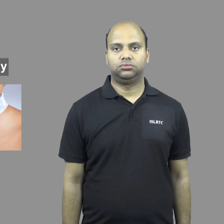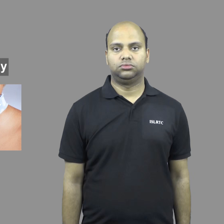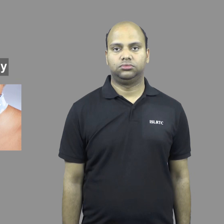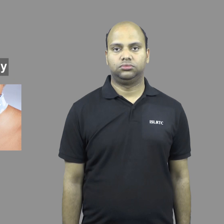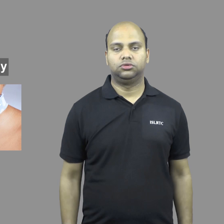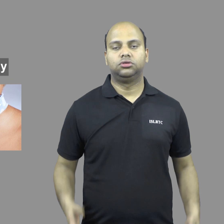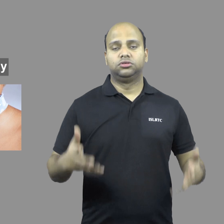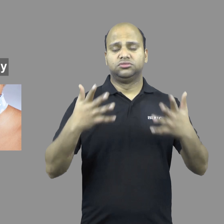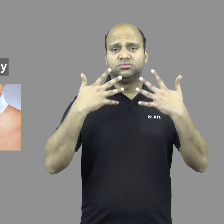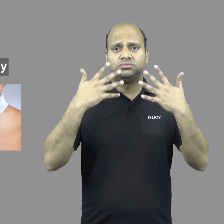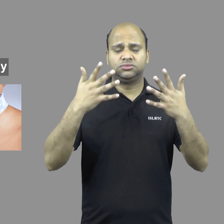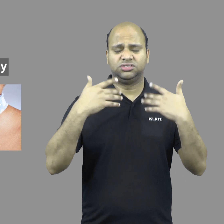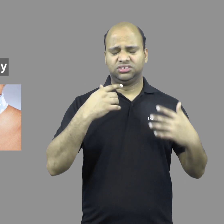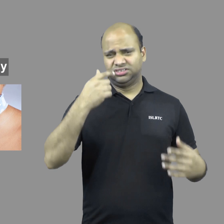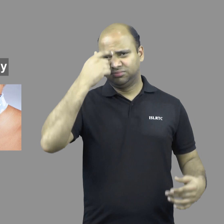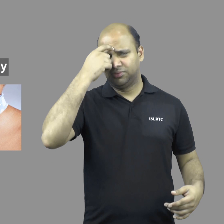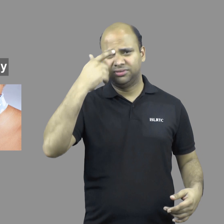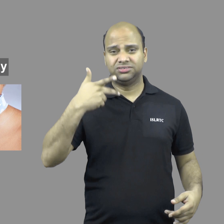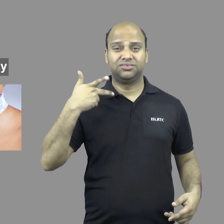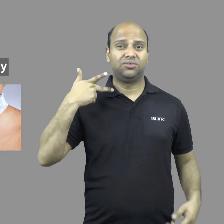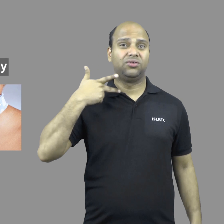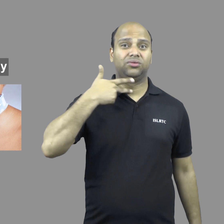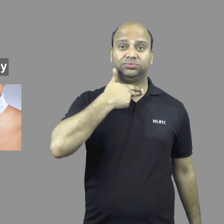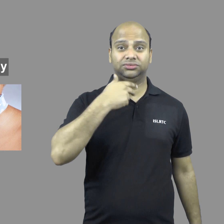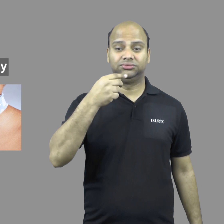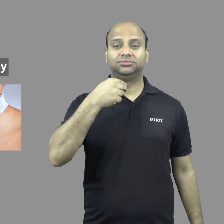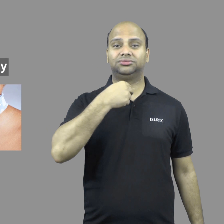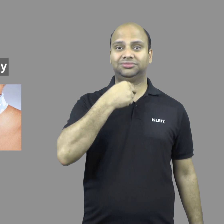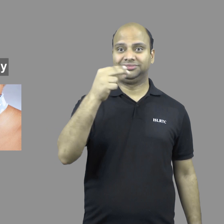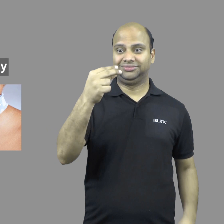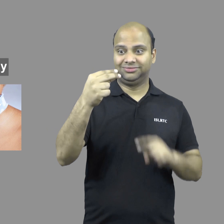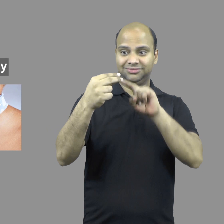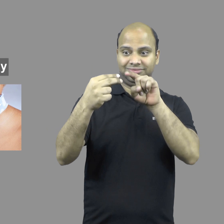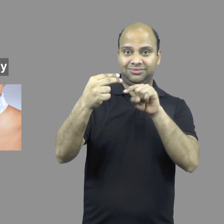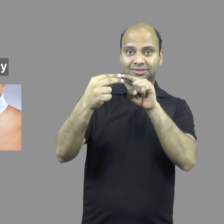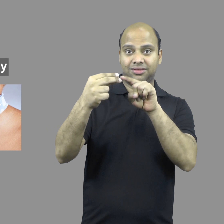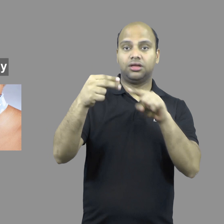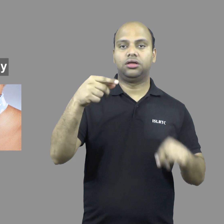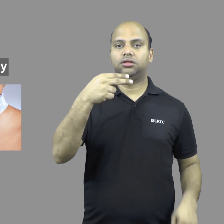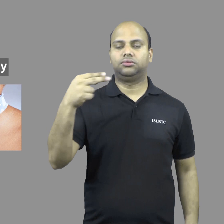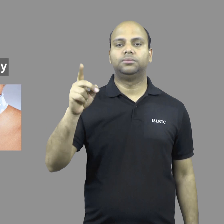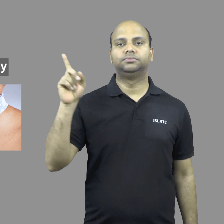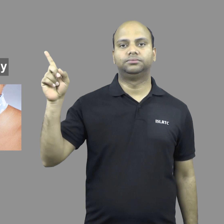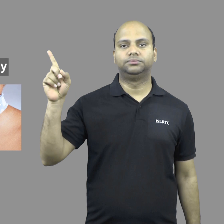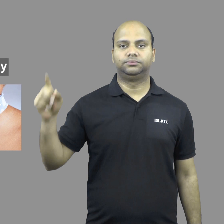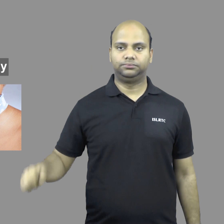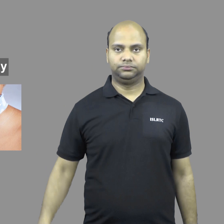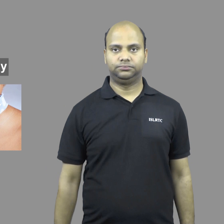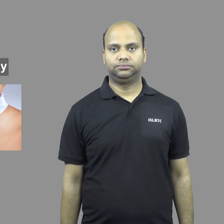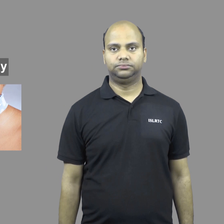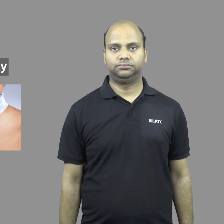Tracheotomy